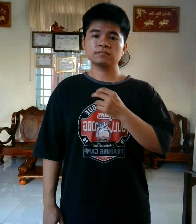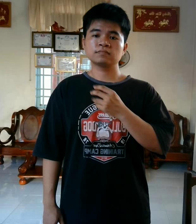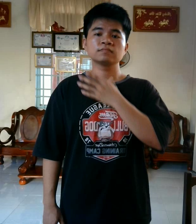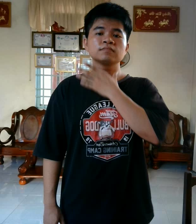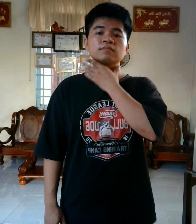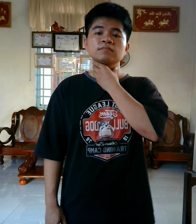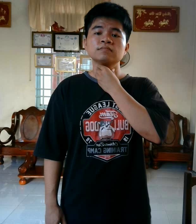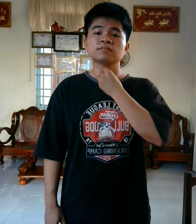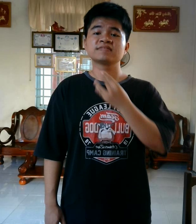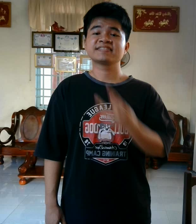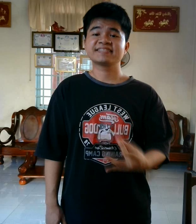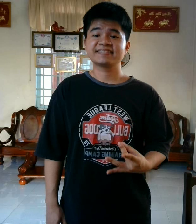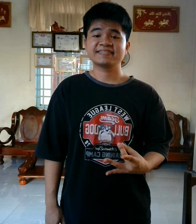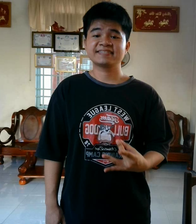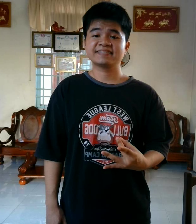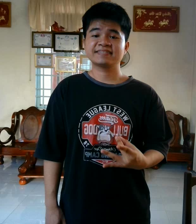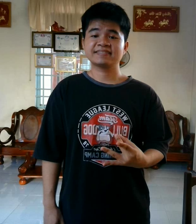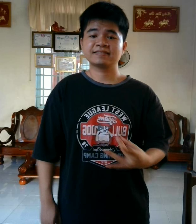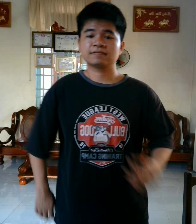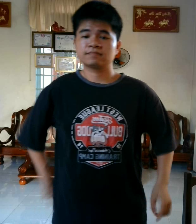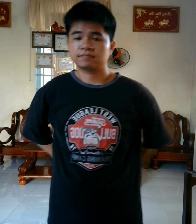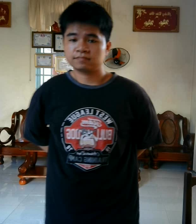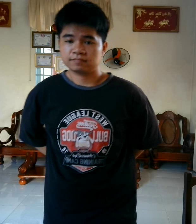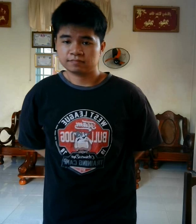thich